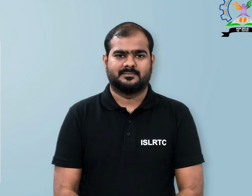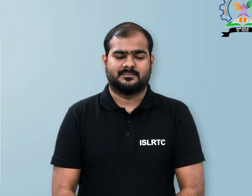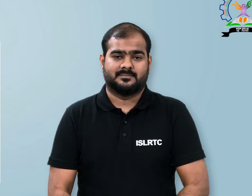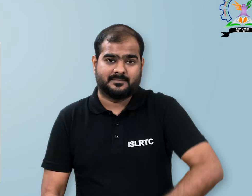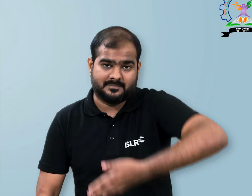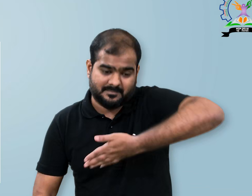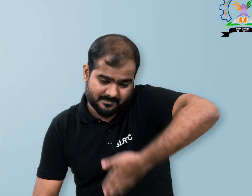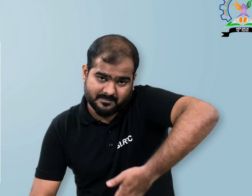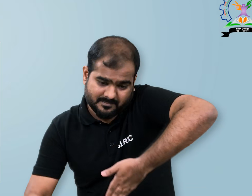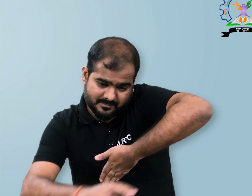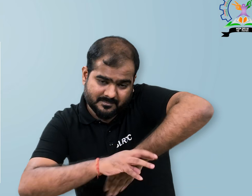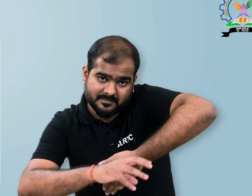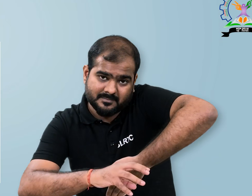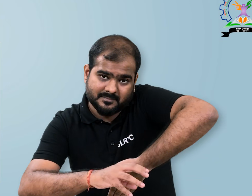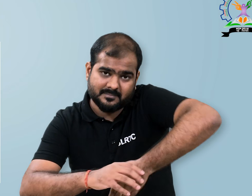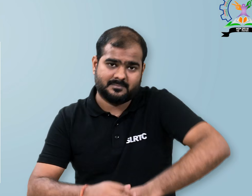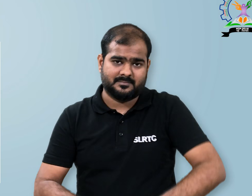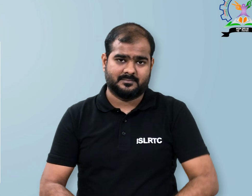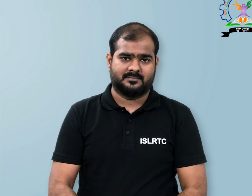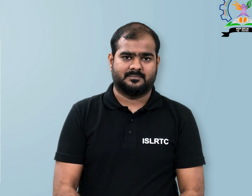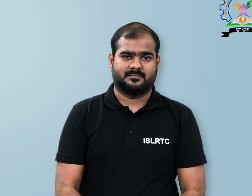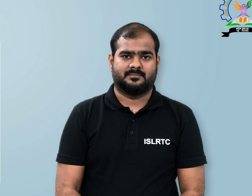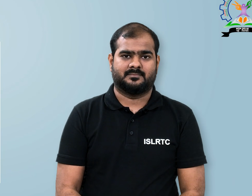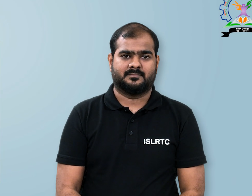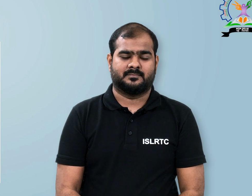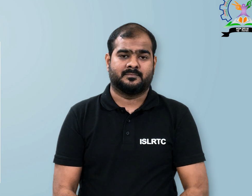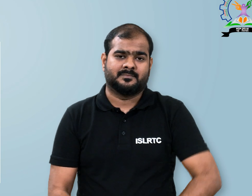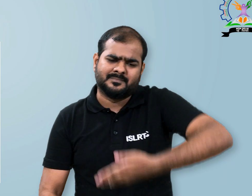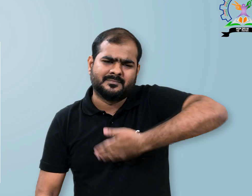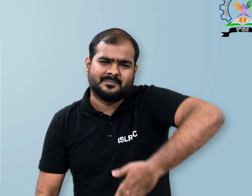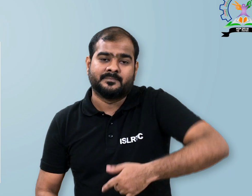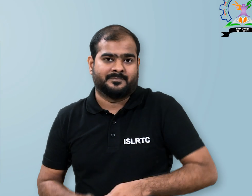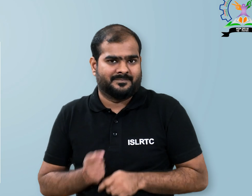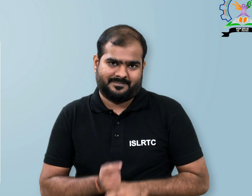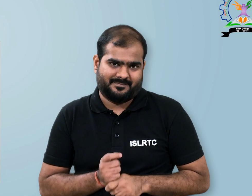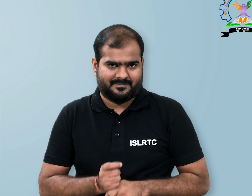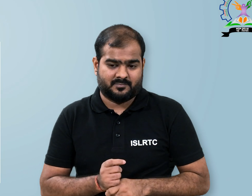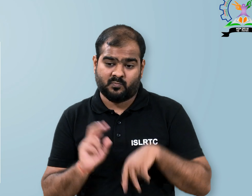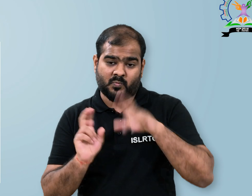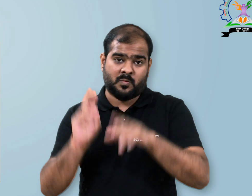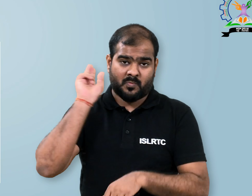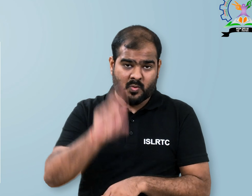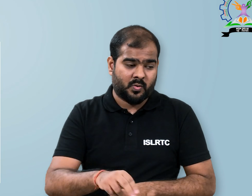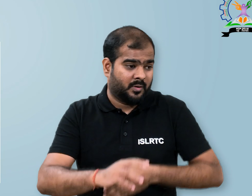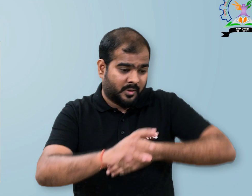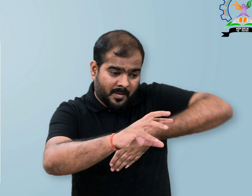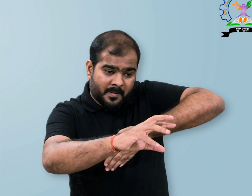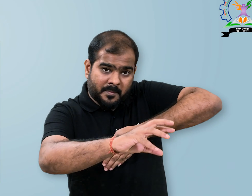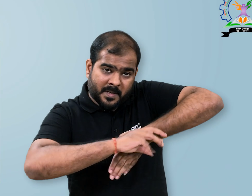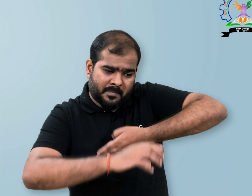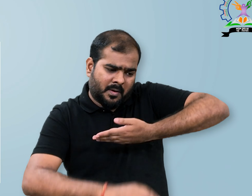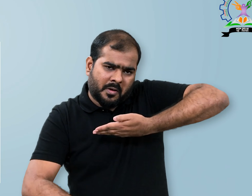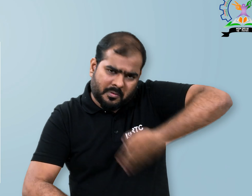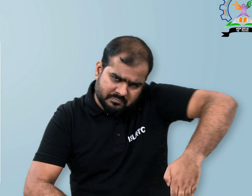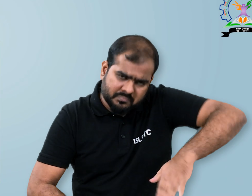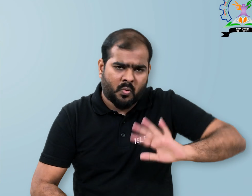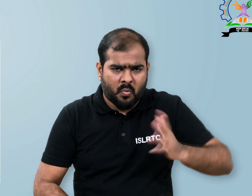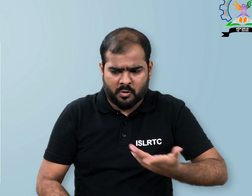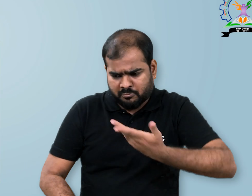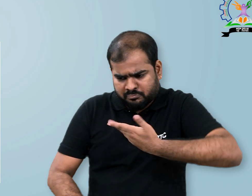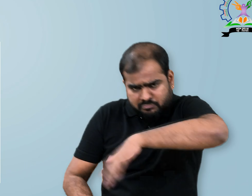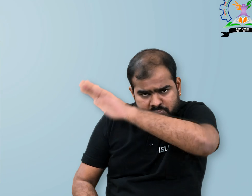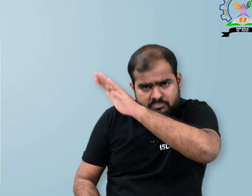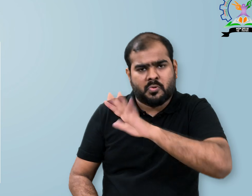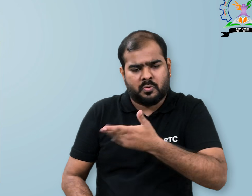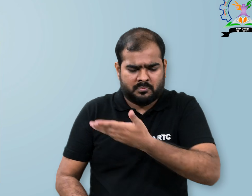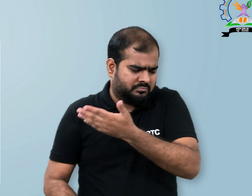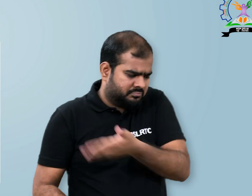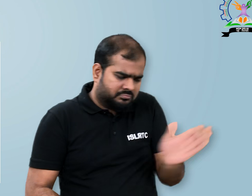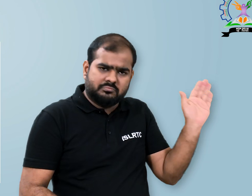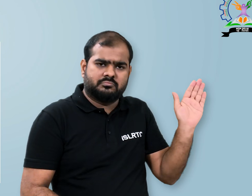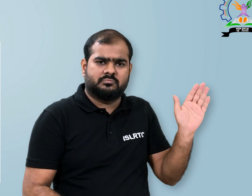Stroke Any deliberate movement of the bat to hit the ball.